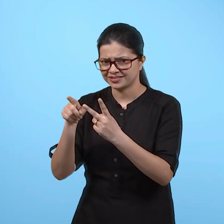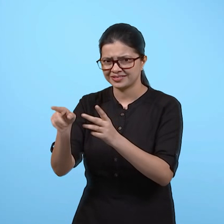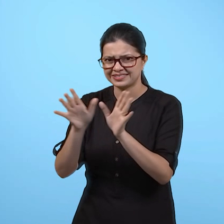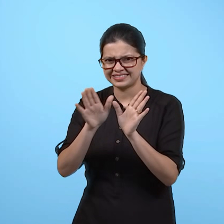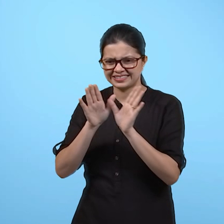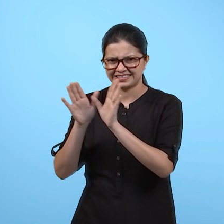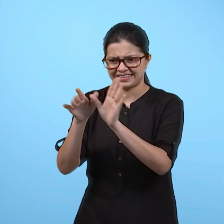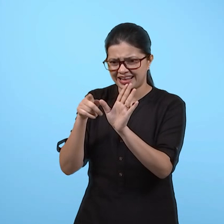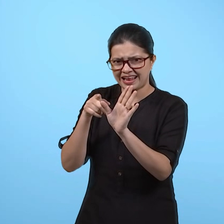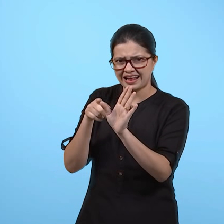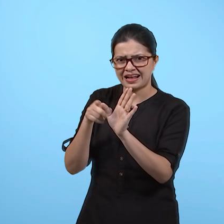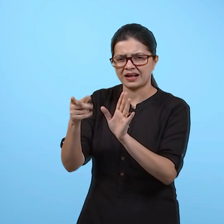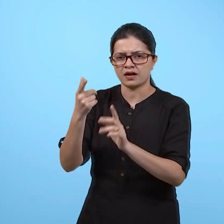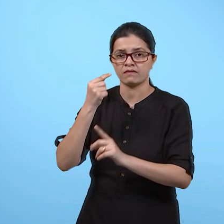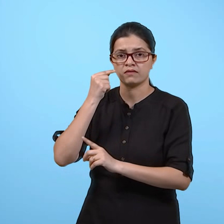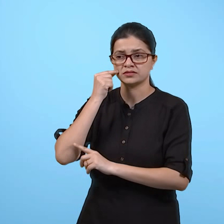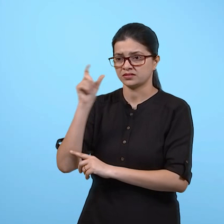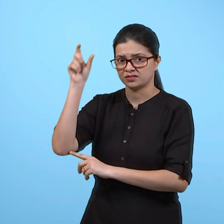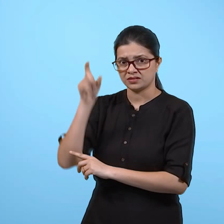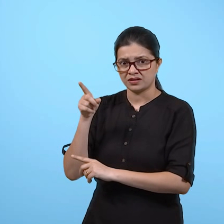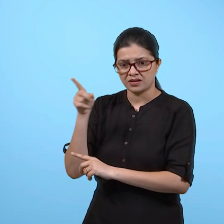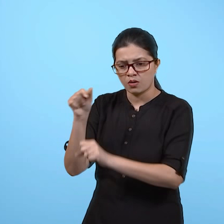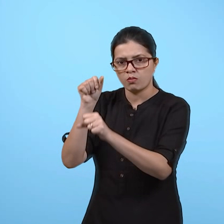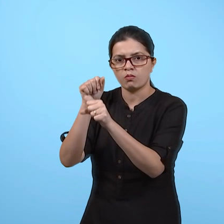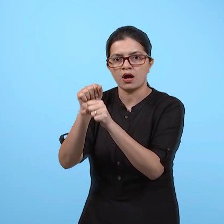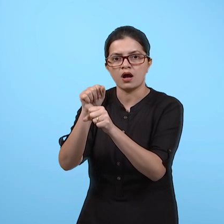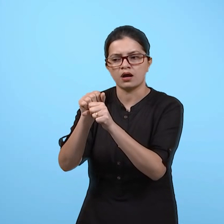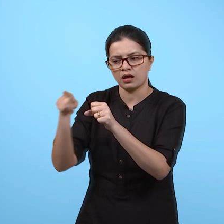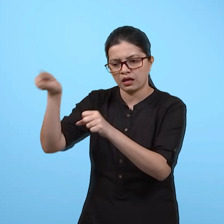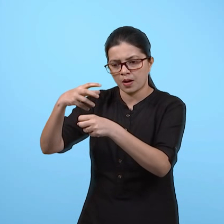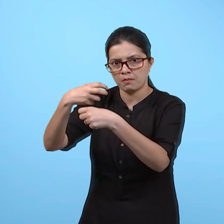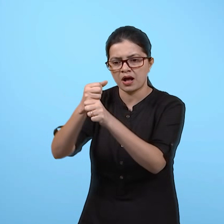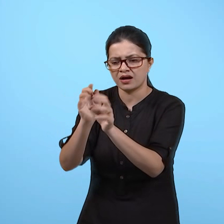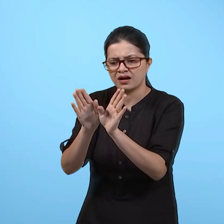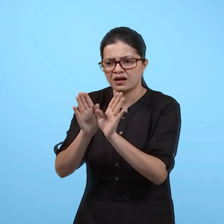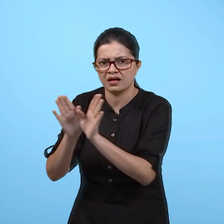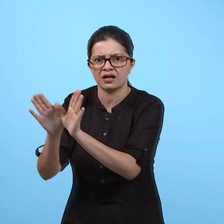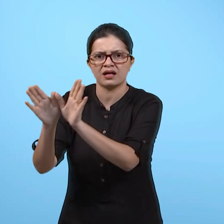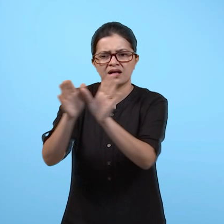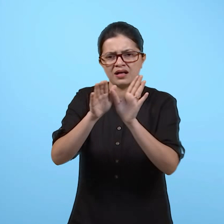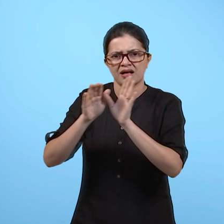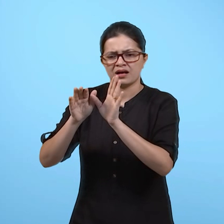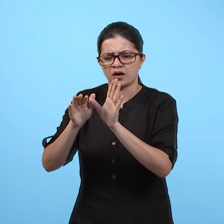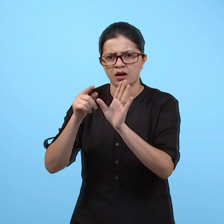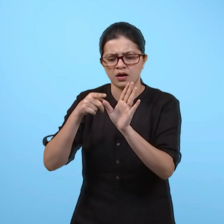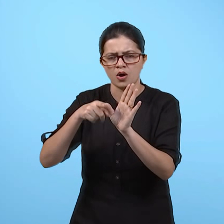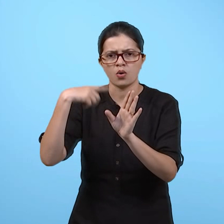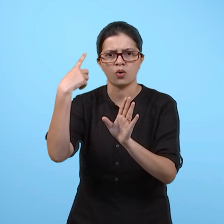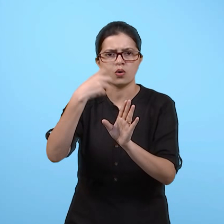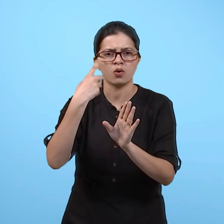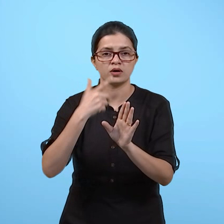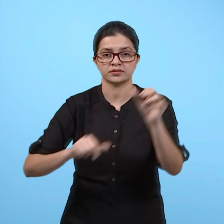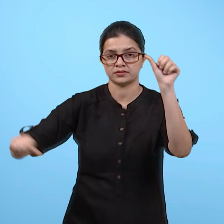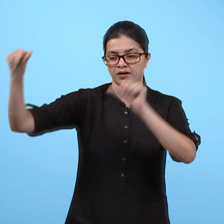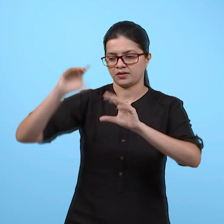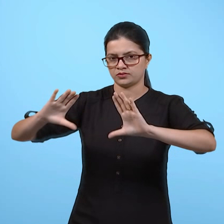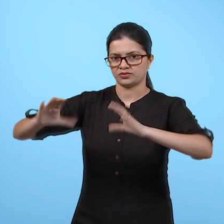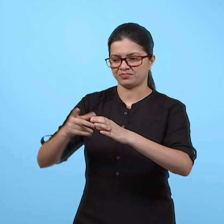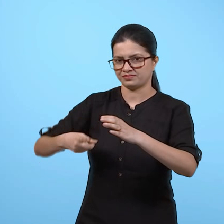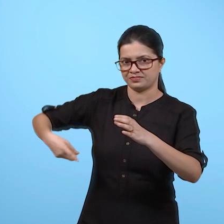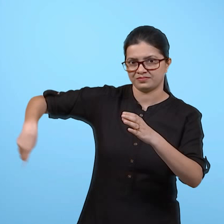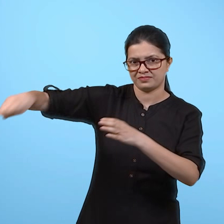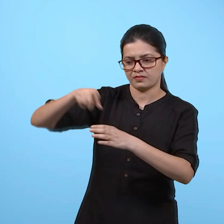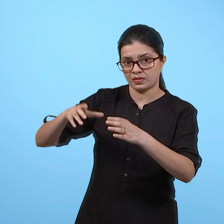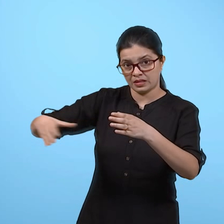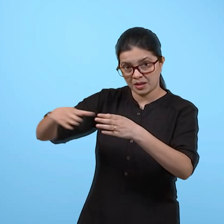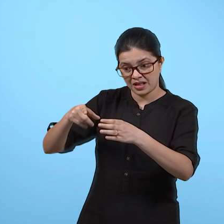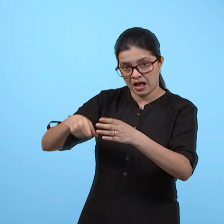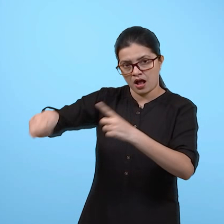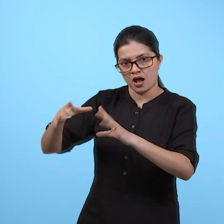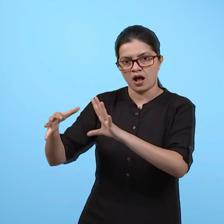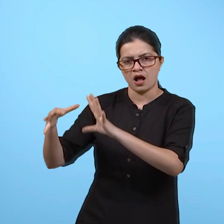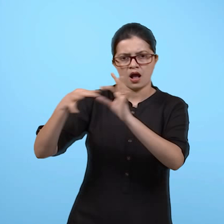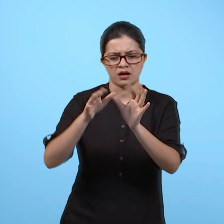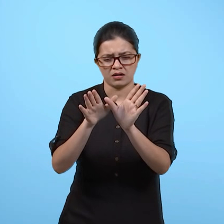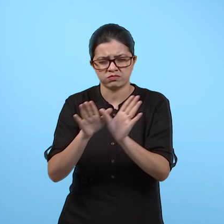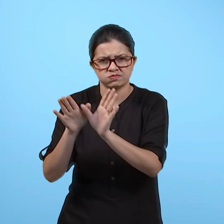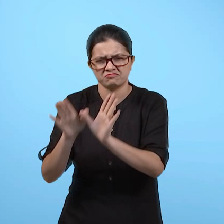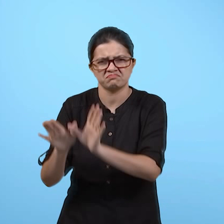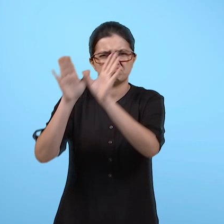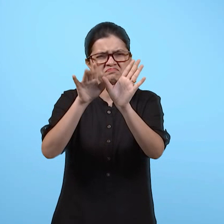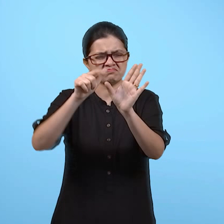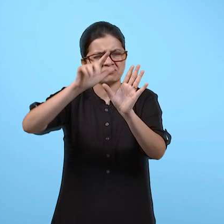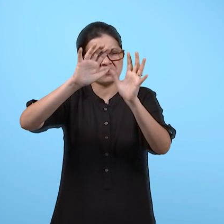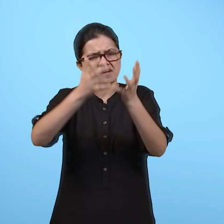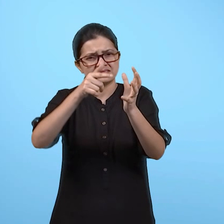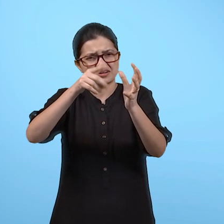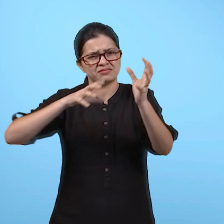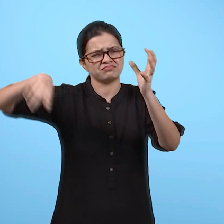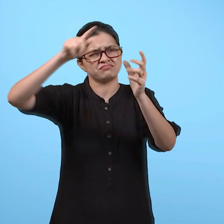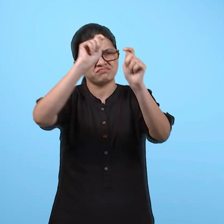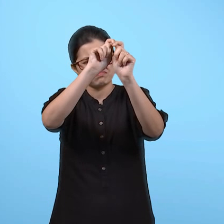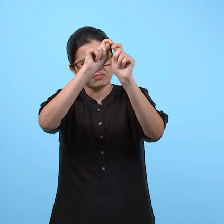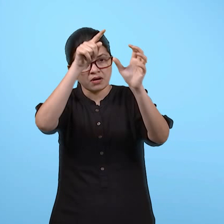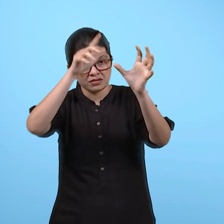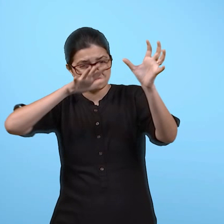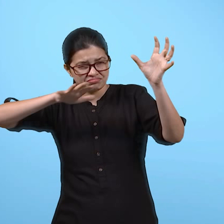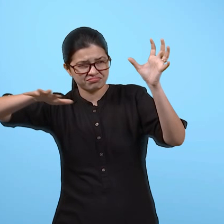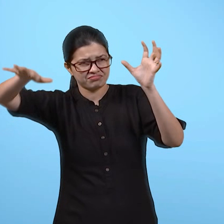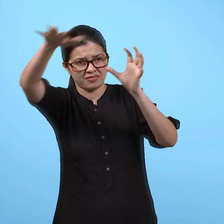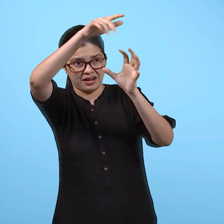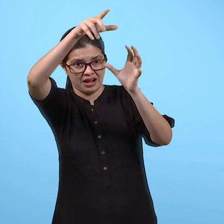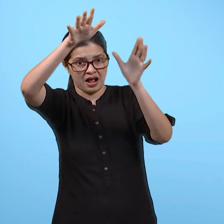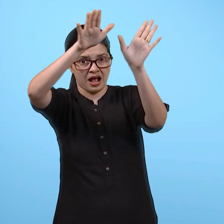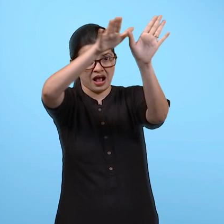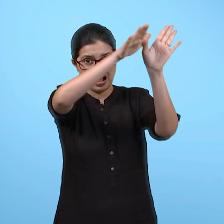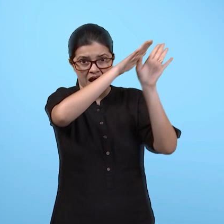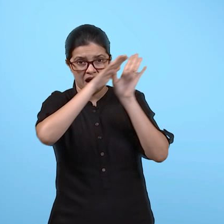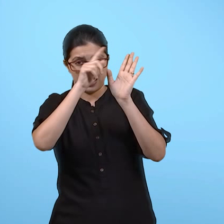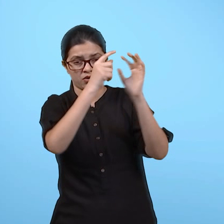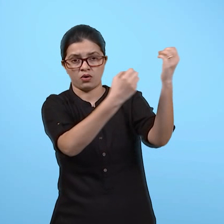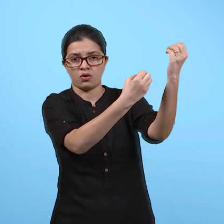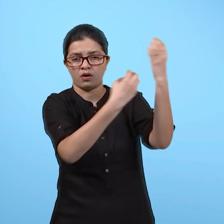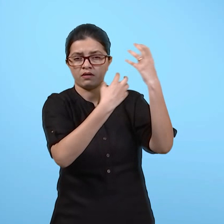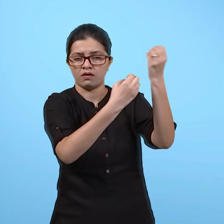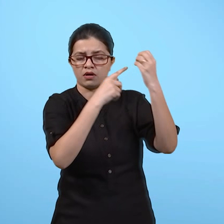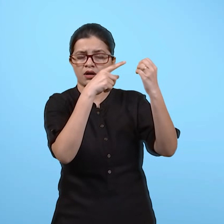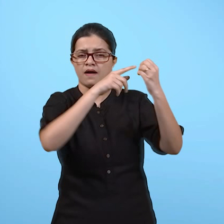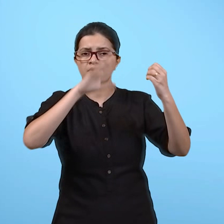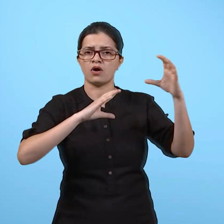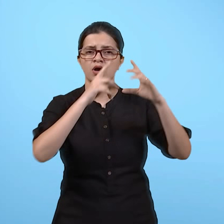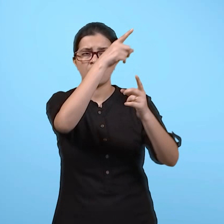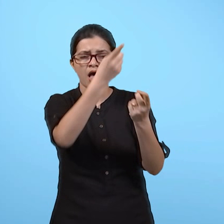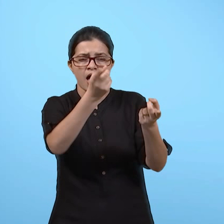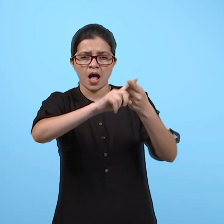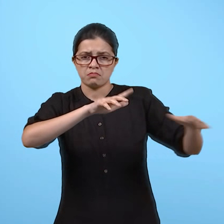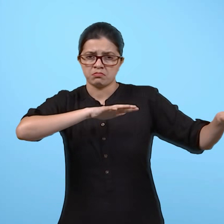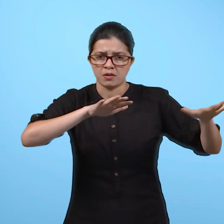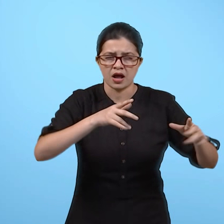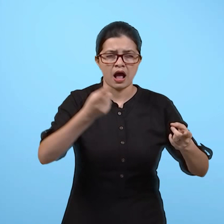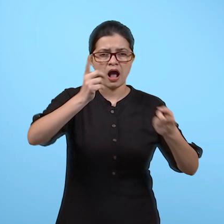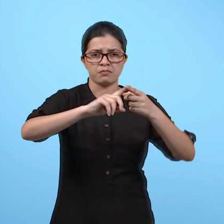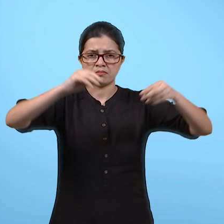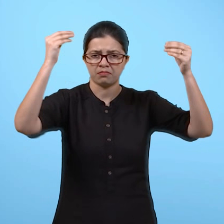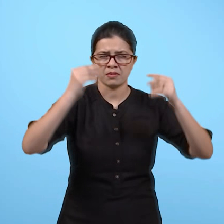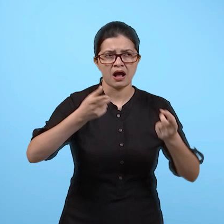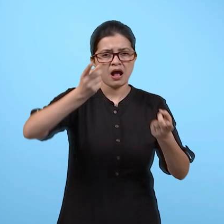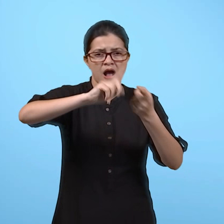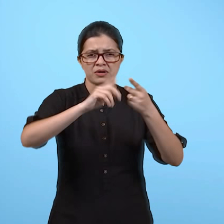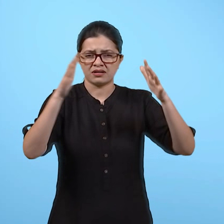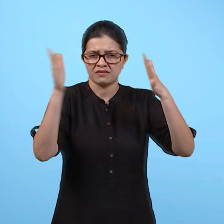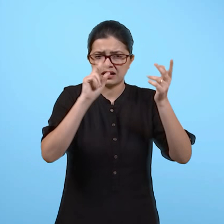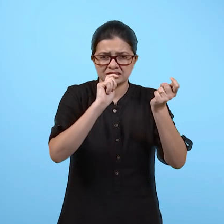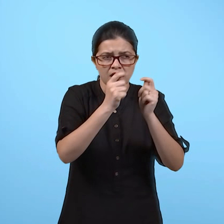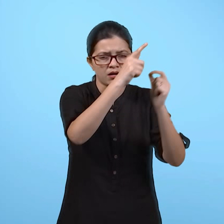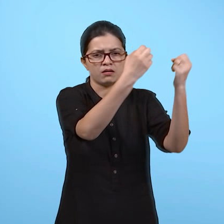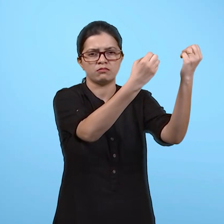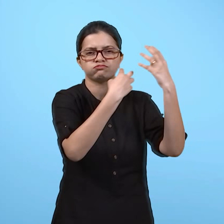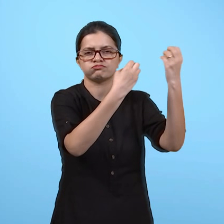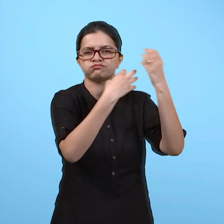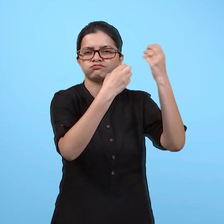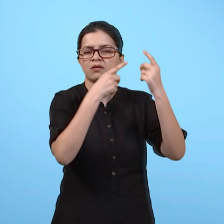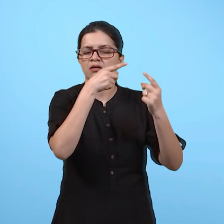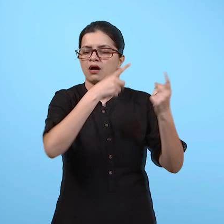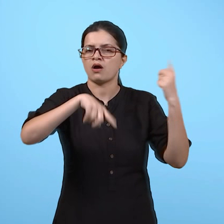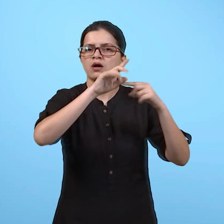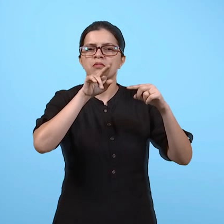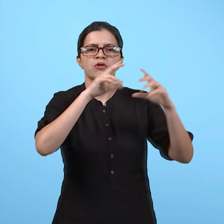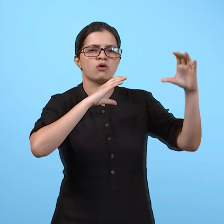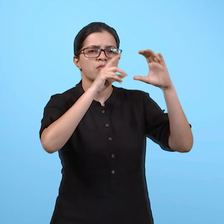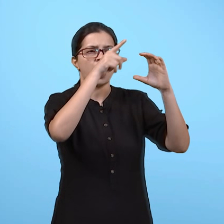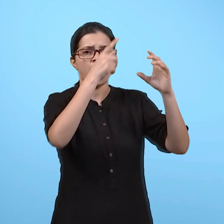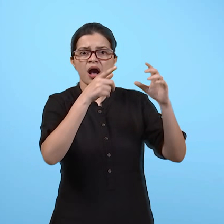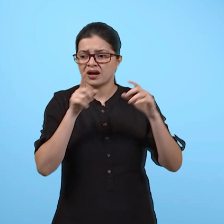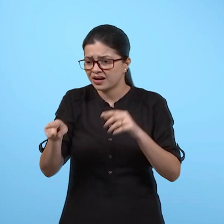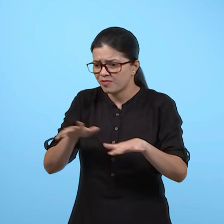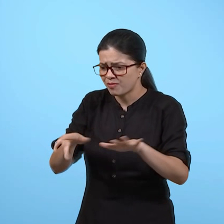is an artificial body. It is designed by scientists to gather information about the universe or for communication. It is carried by a rocket